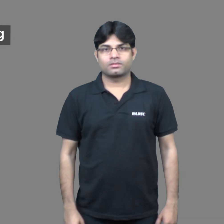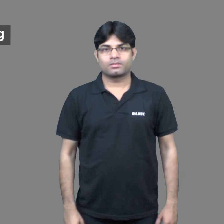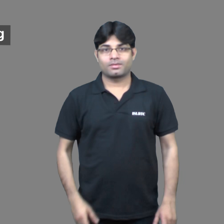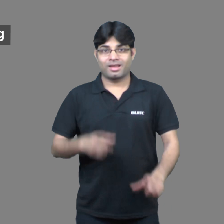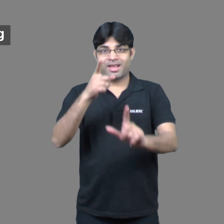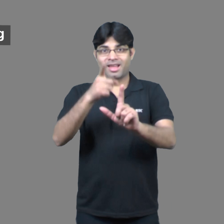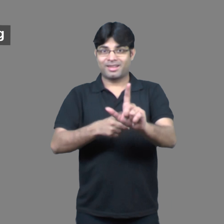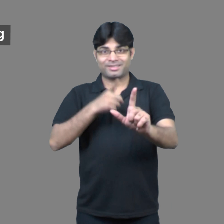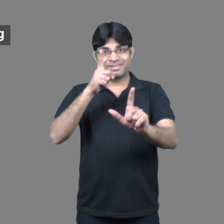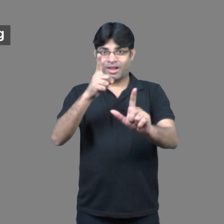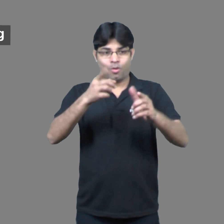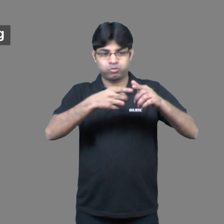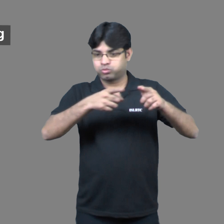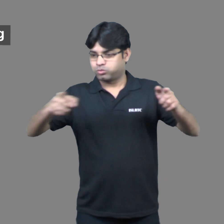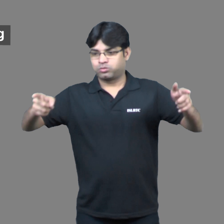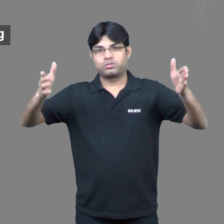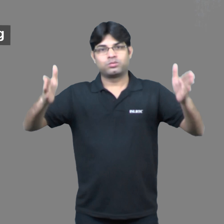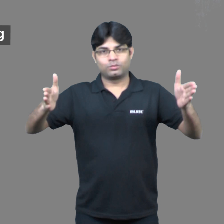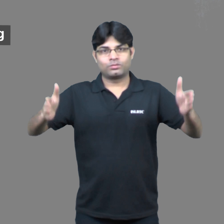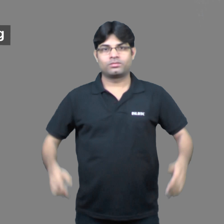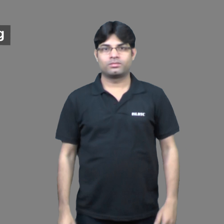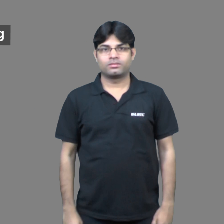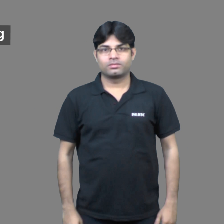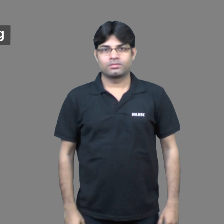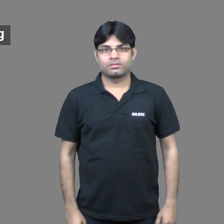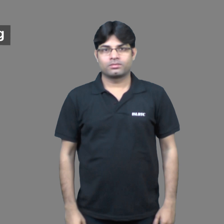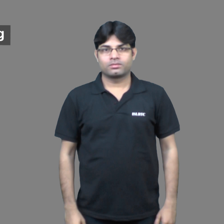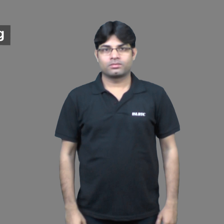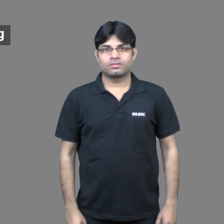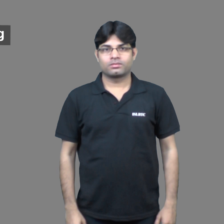Yearlong